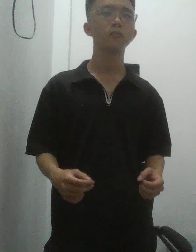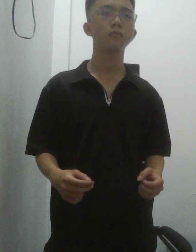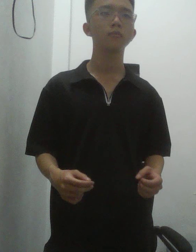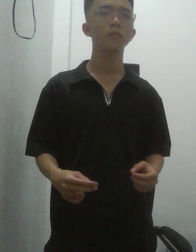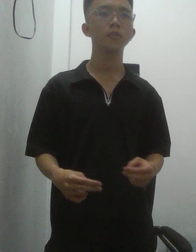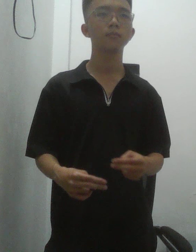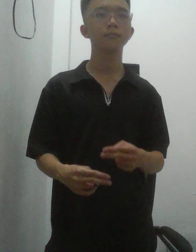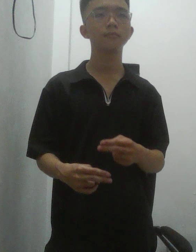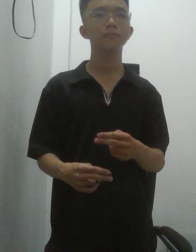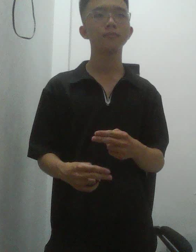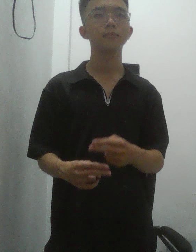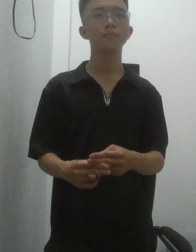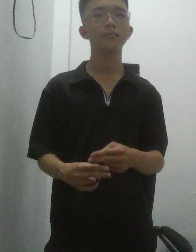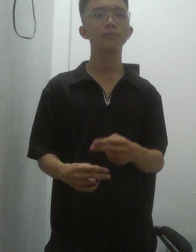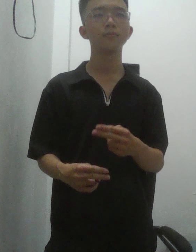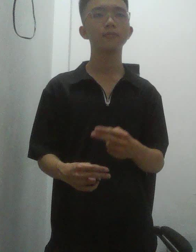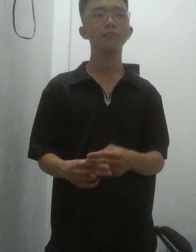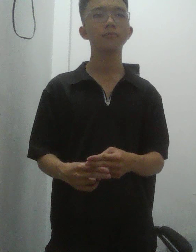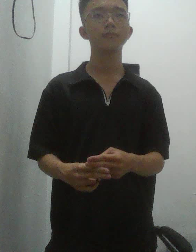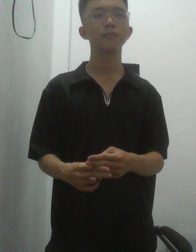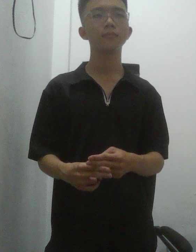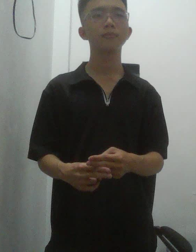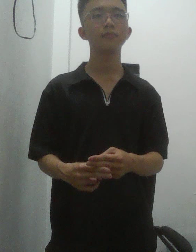ten